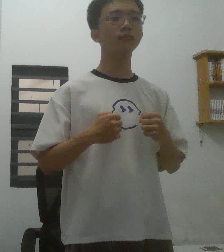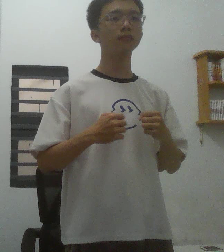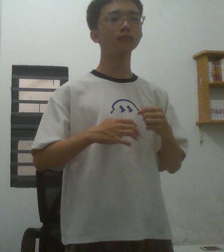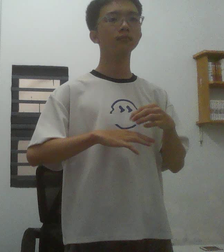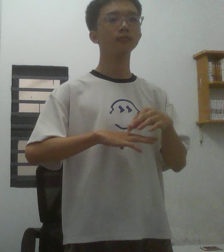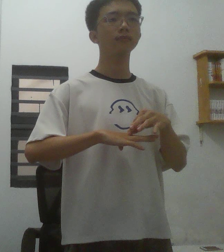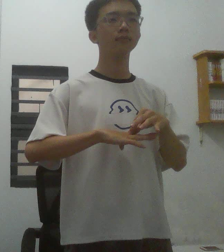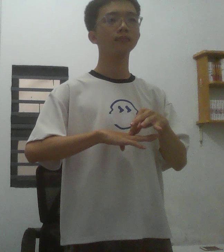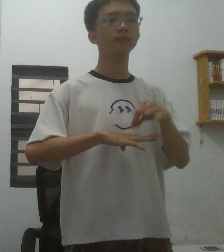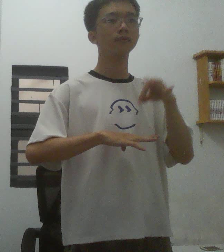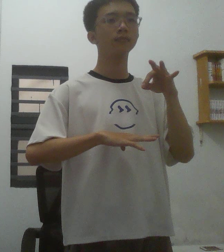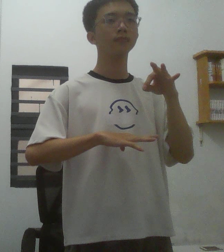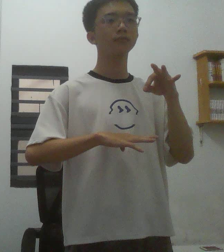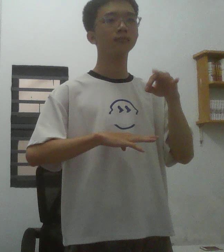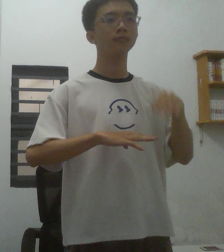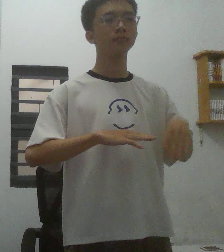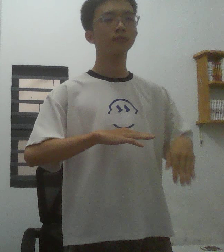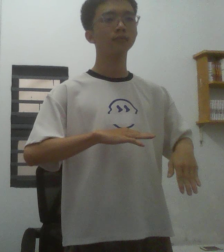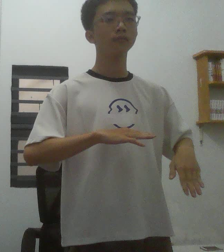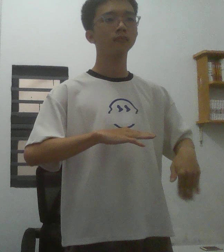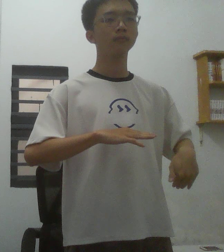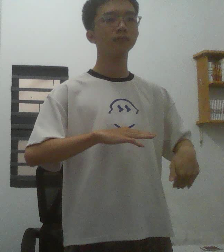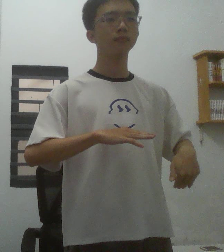tuan sau